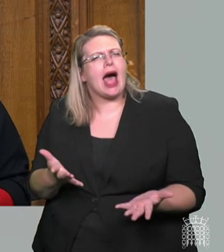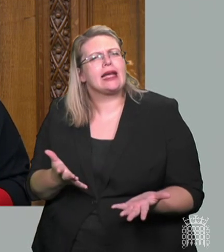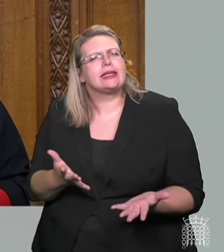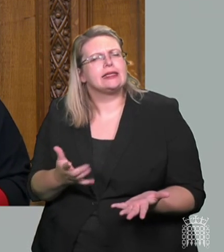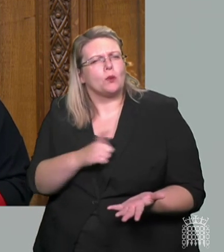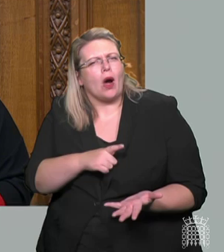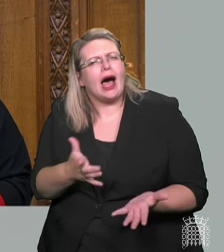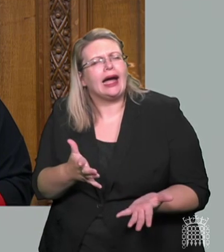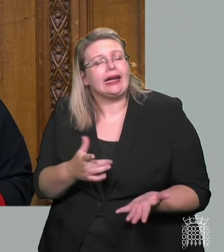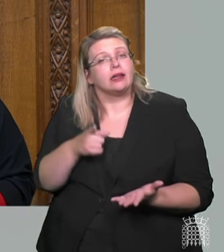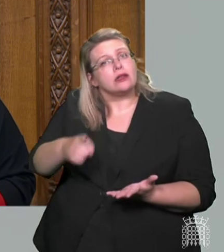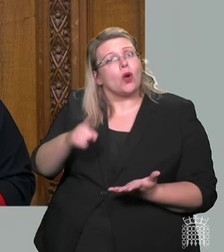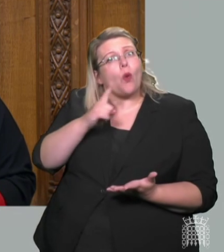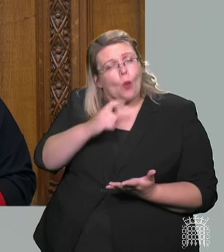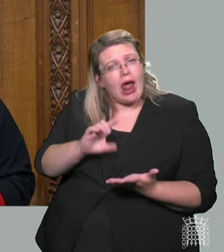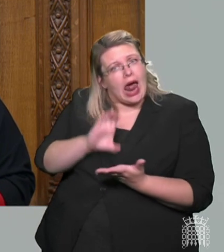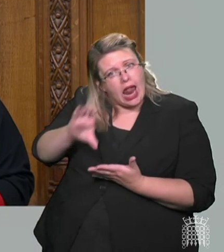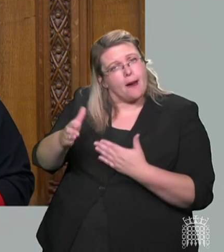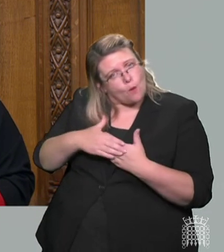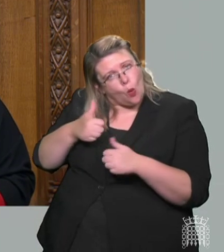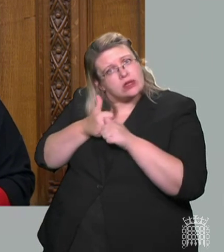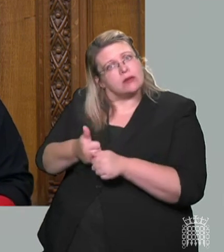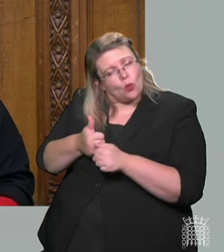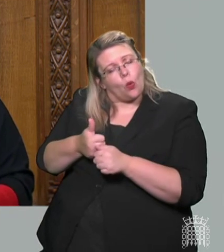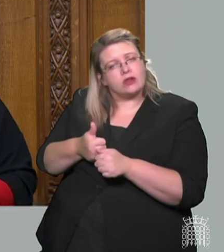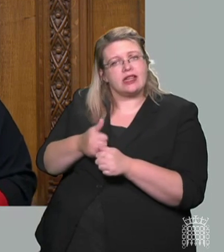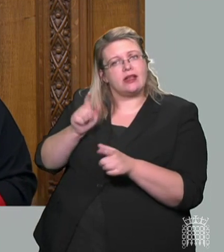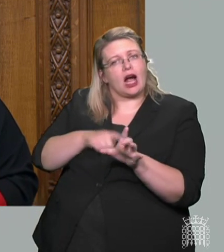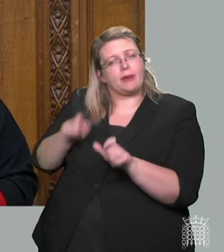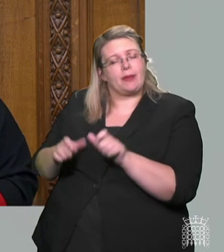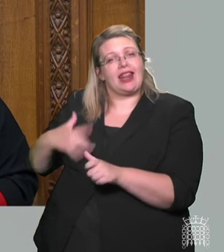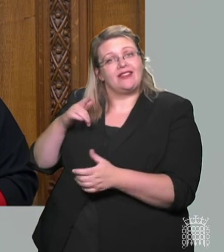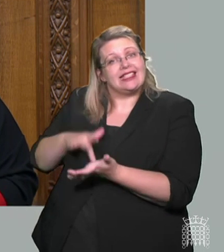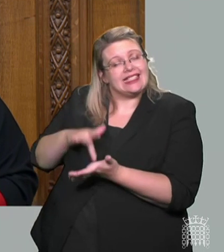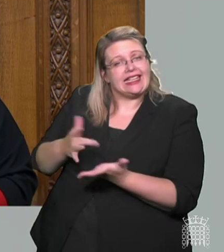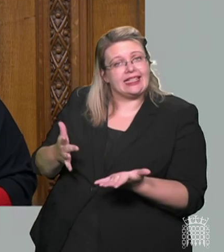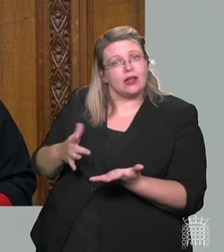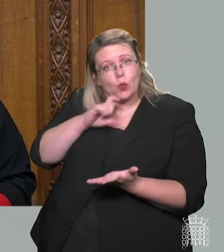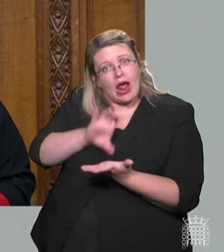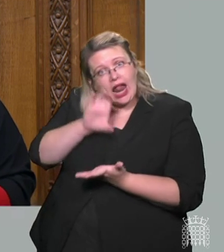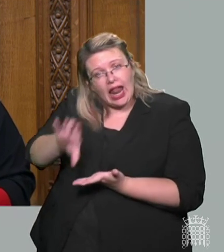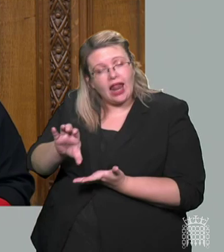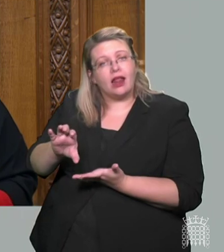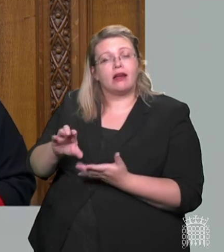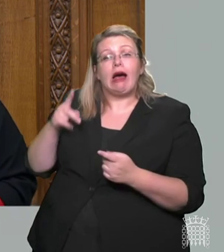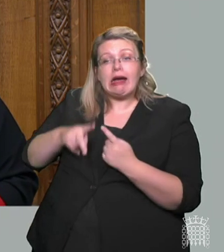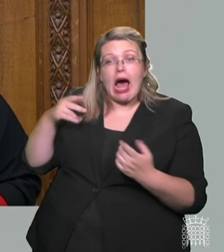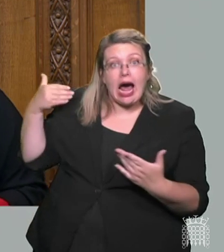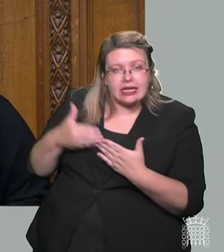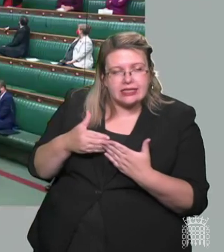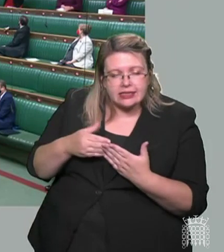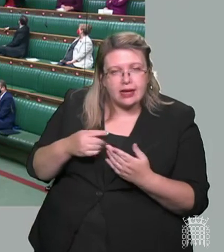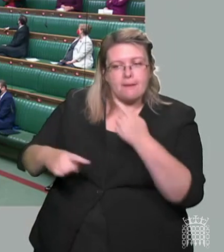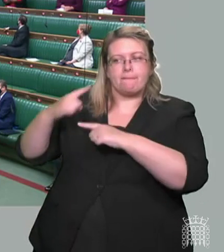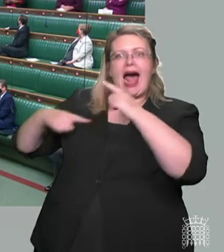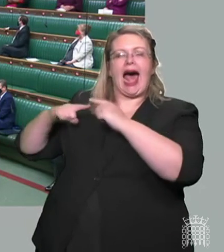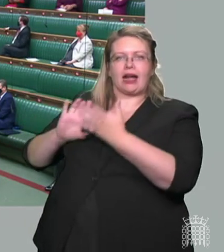Will he pledge to do more for the city’s young people, put his money where his mouth is and reverse his disastrous cuts?